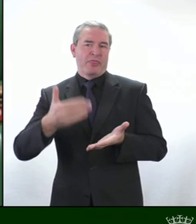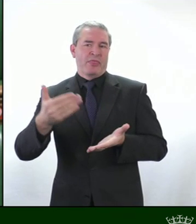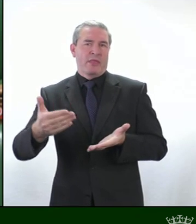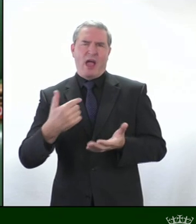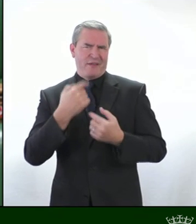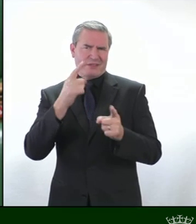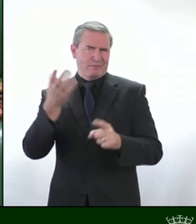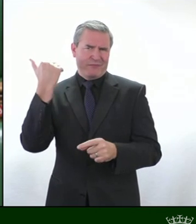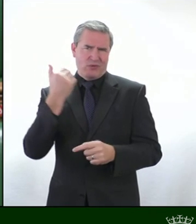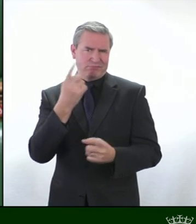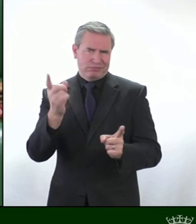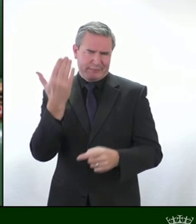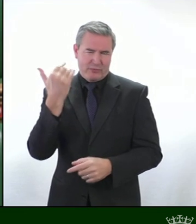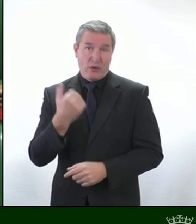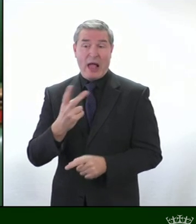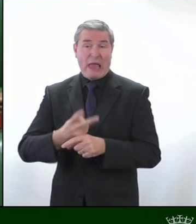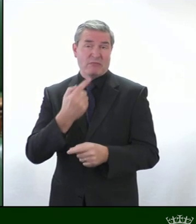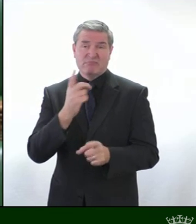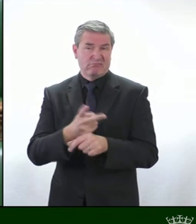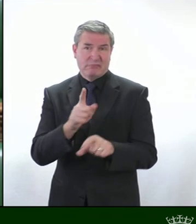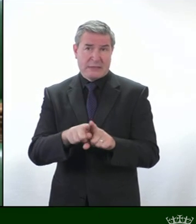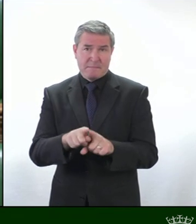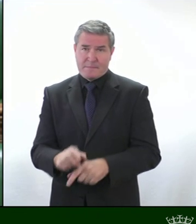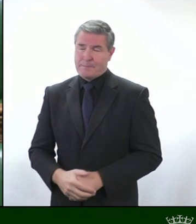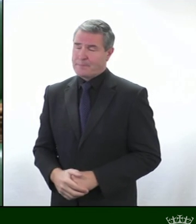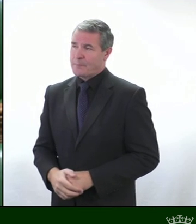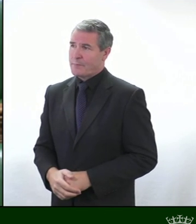I have made that offer to the Prime Minister before, and I do it again.